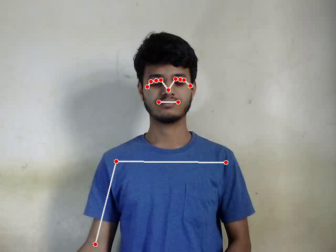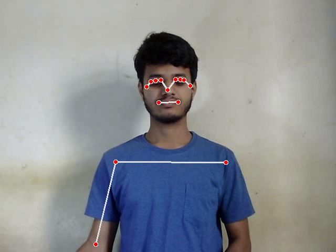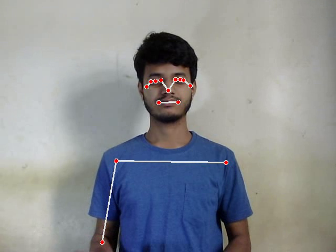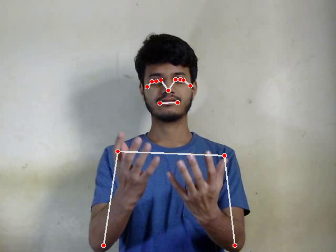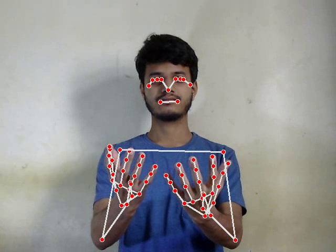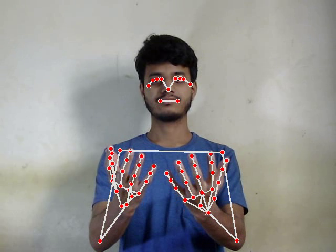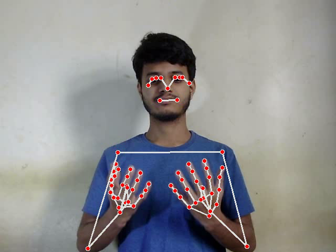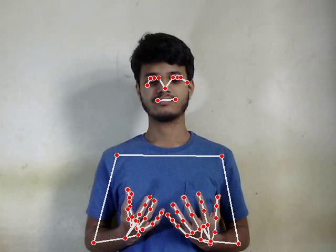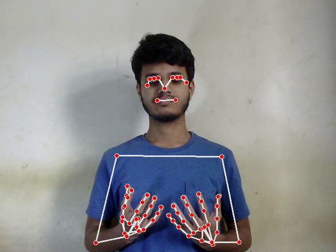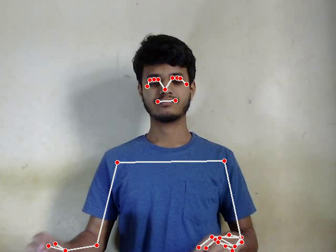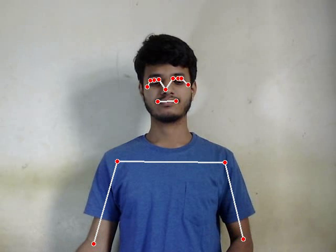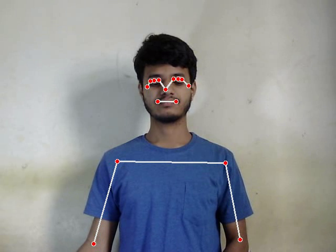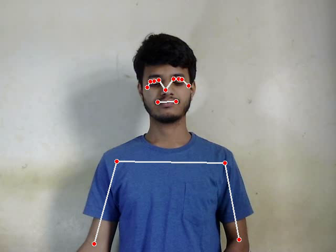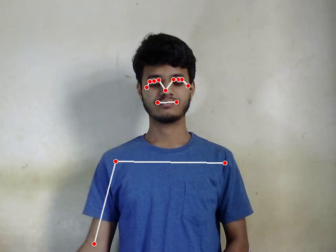want